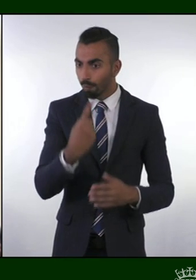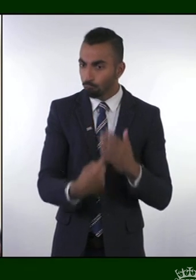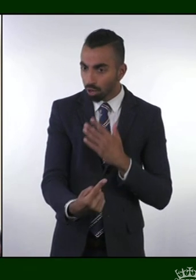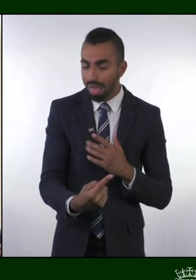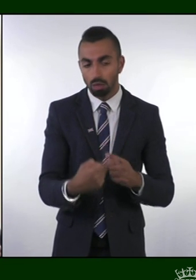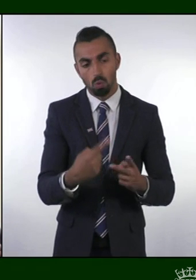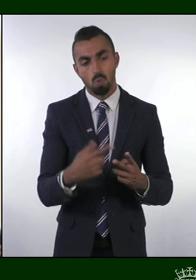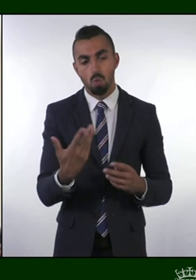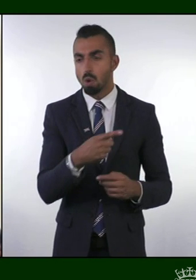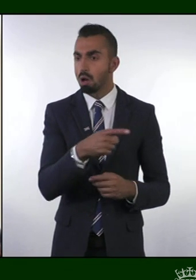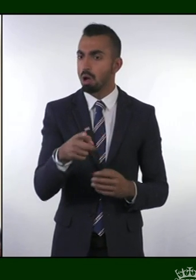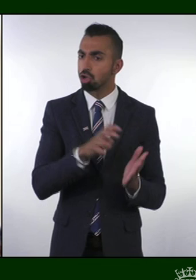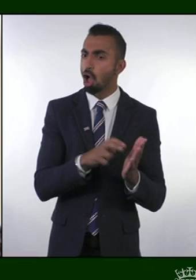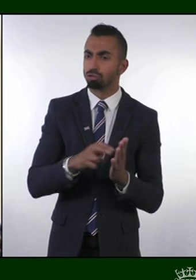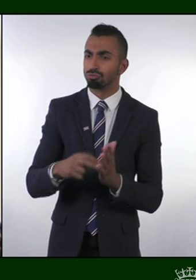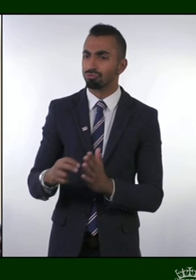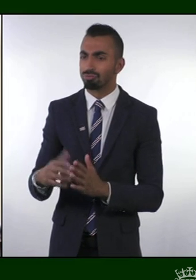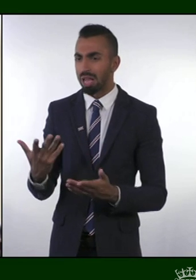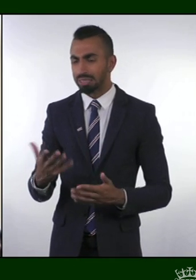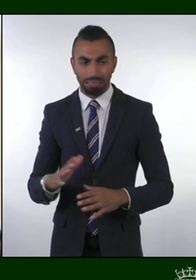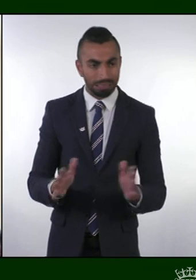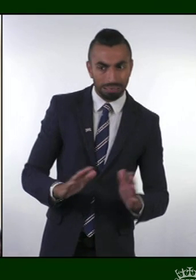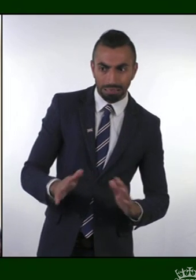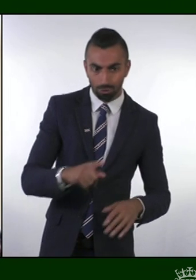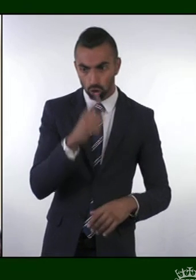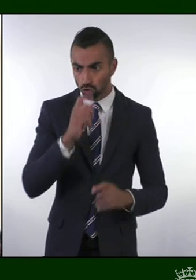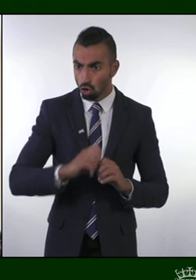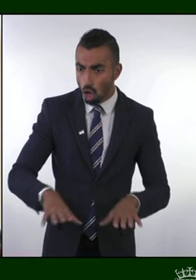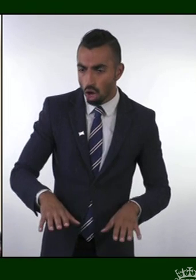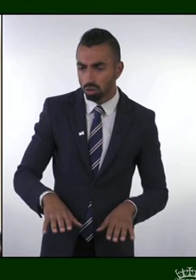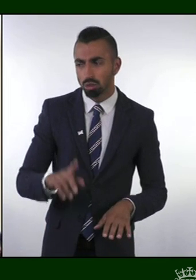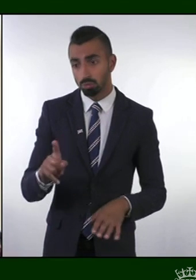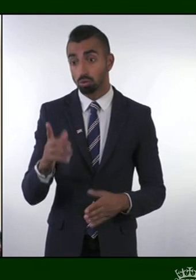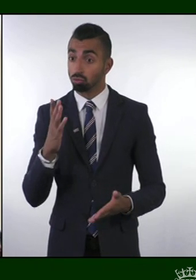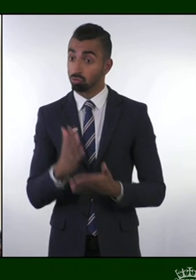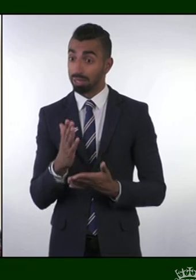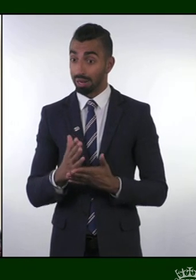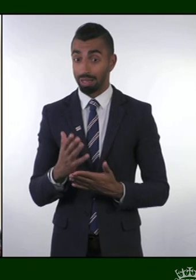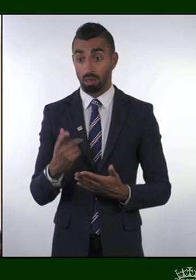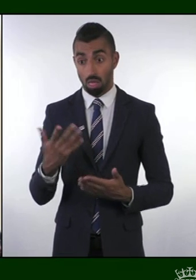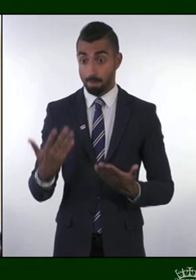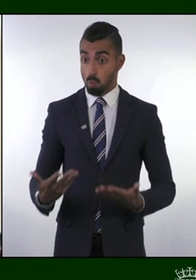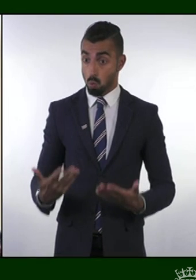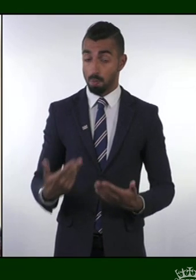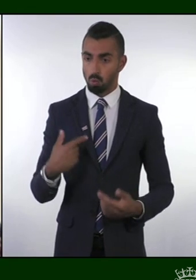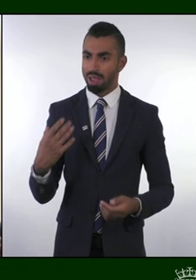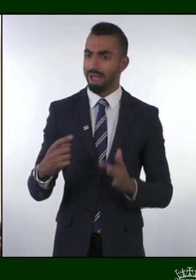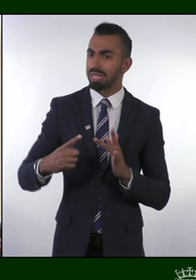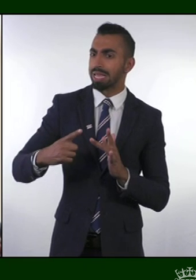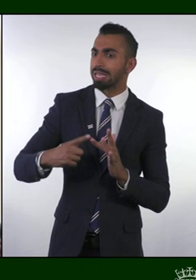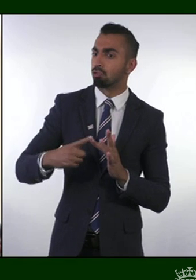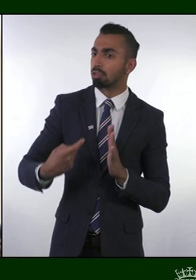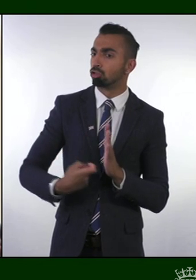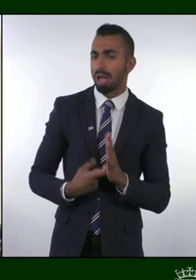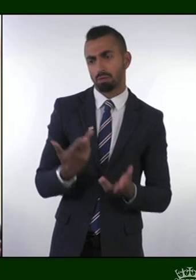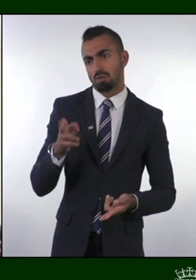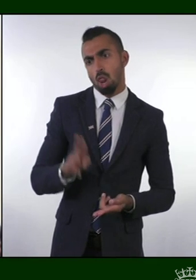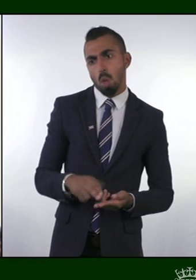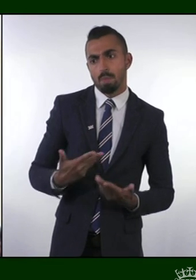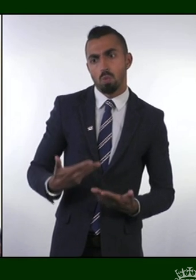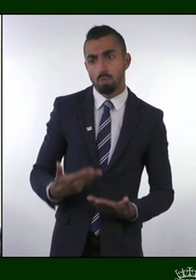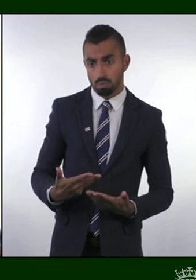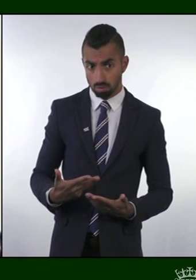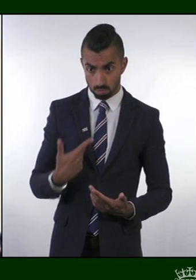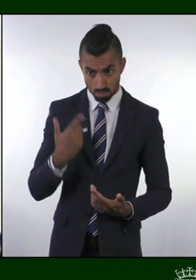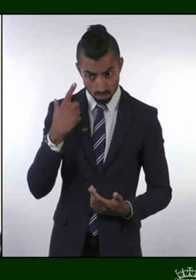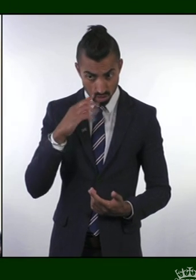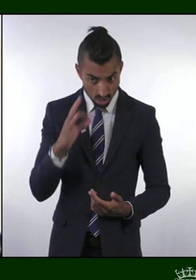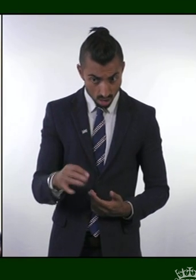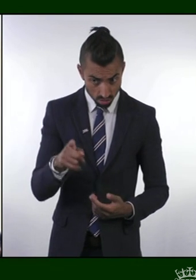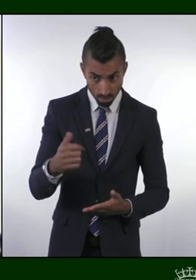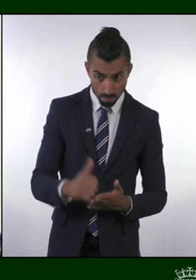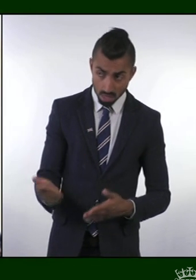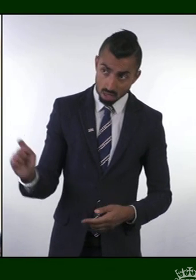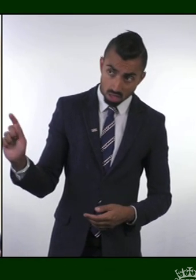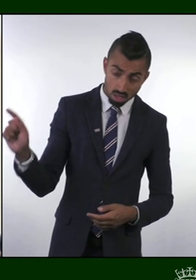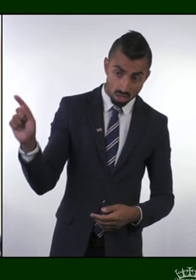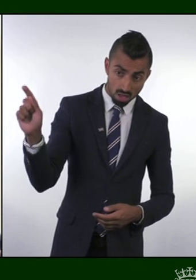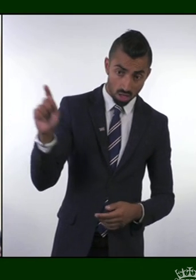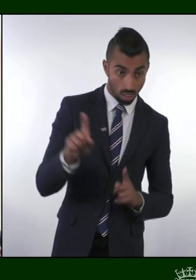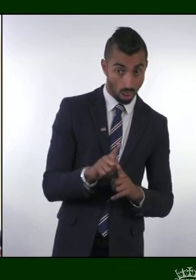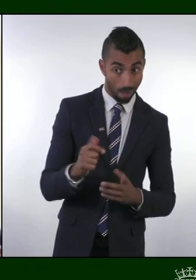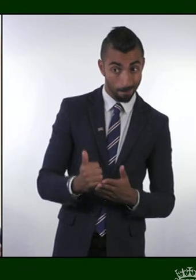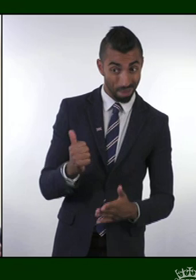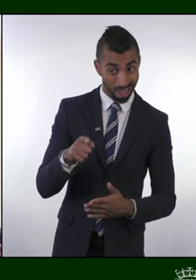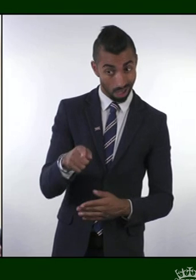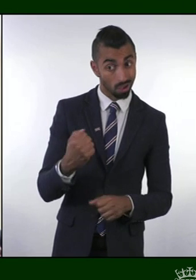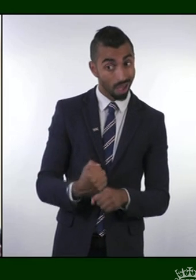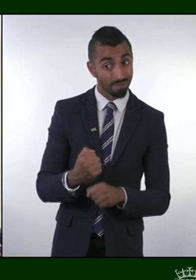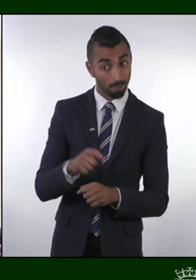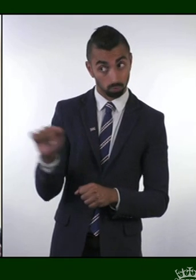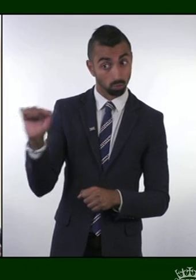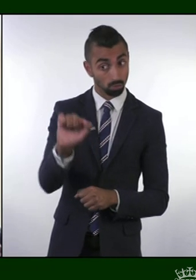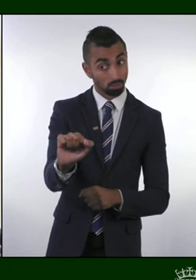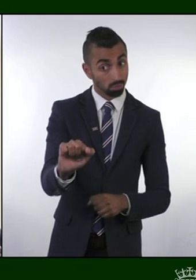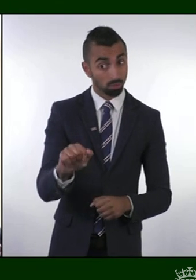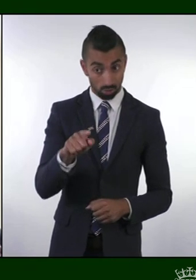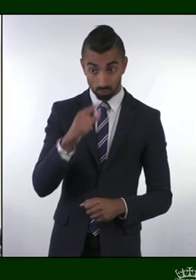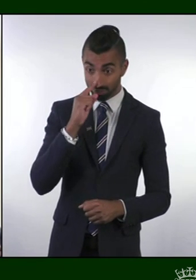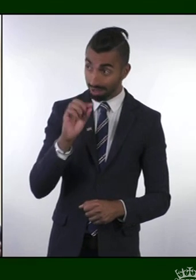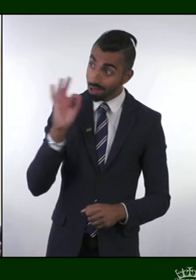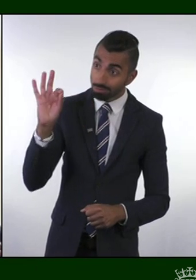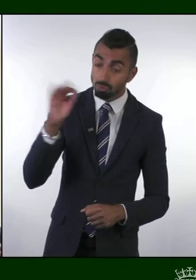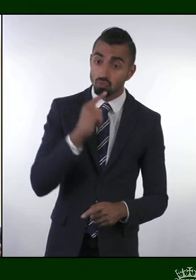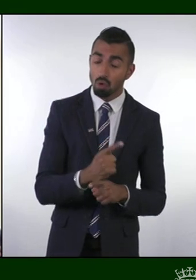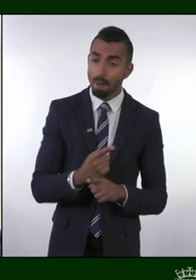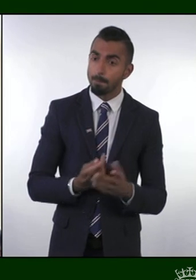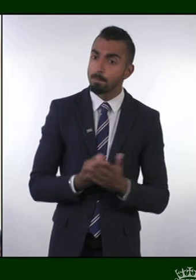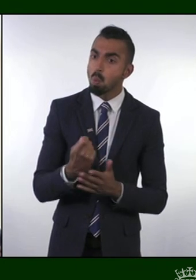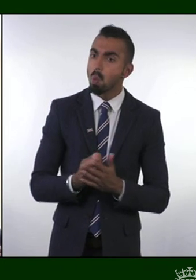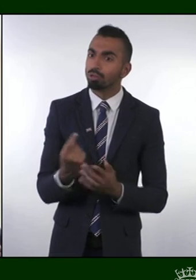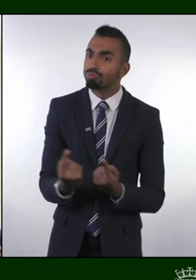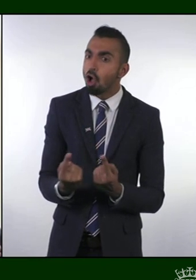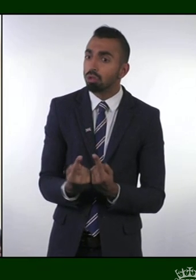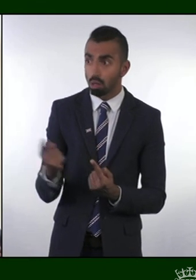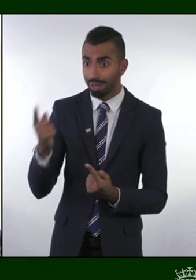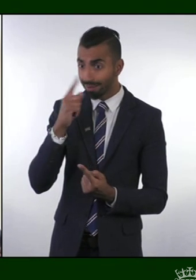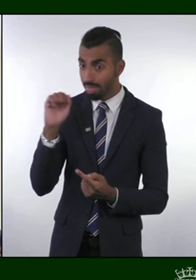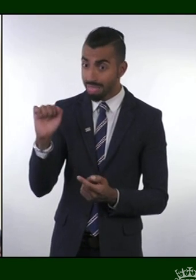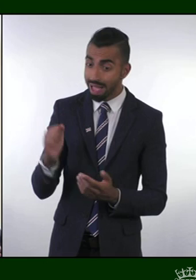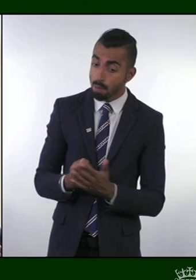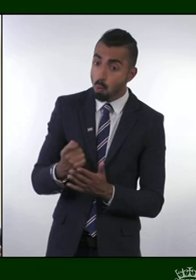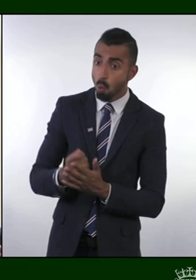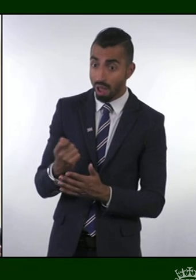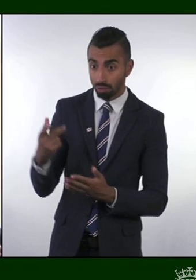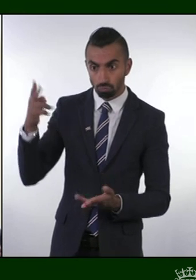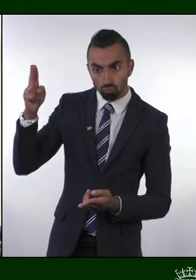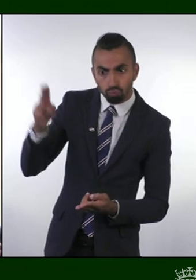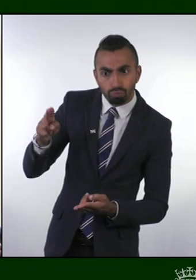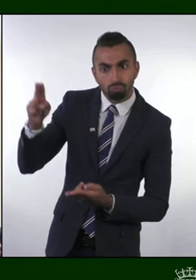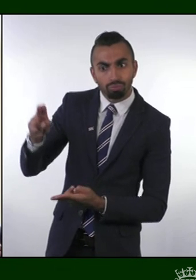Given the need to protect confidence in spending, and given the opportunity that historically low interest base rates hold, will the Chancellor consider speaking to the banks, particularly those in which the Government have a majority stake, about offering temporary lower-cost mortgage products, as that could save hundreds of pounds for the average household?